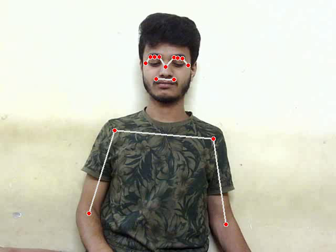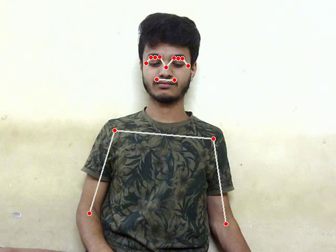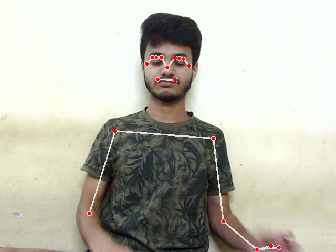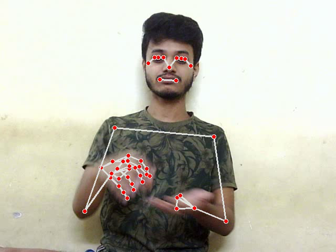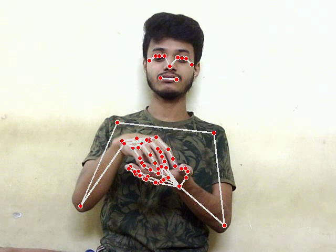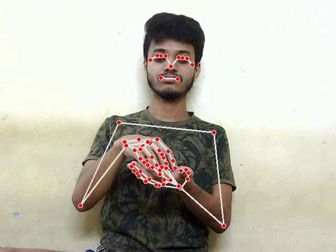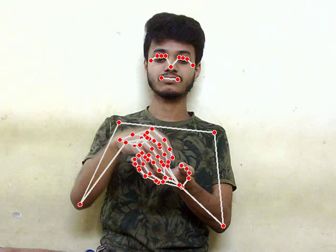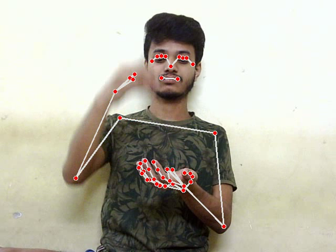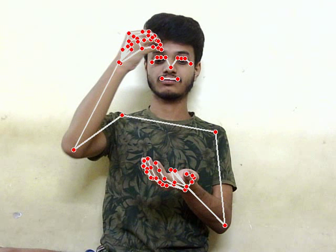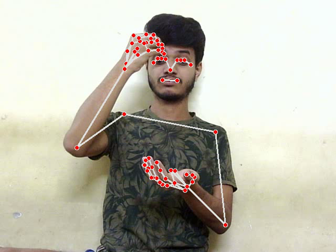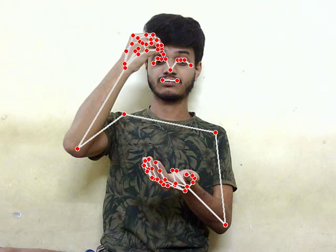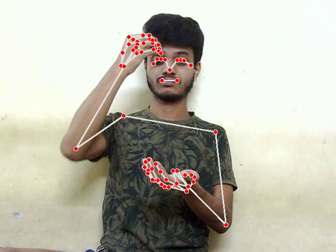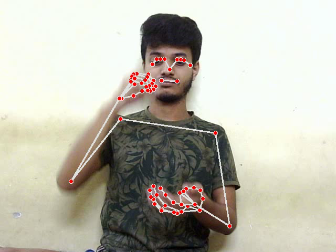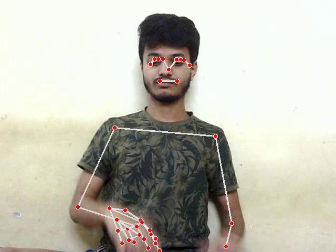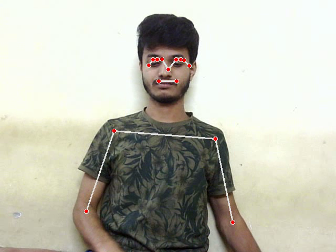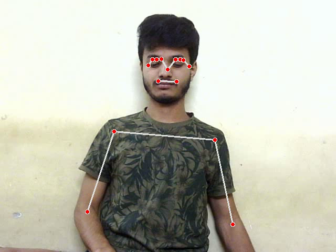learn